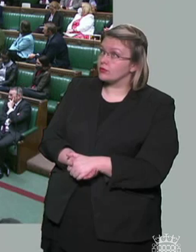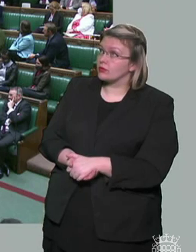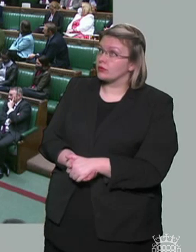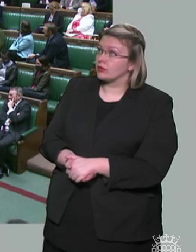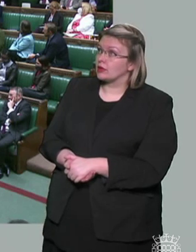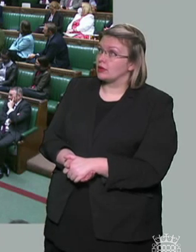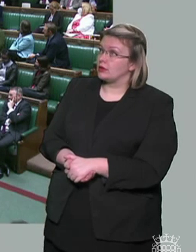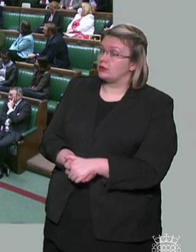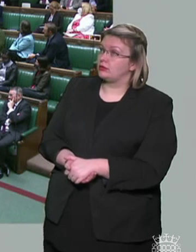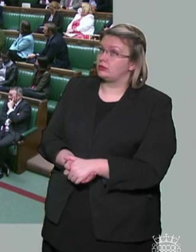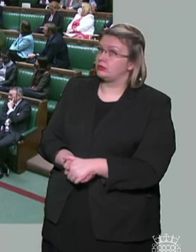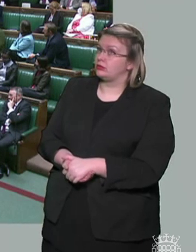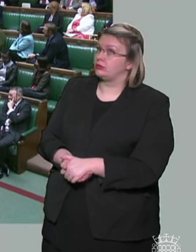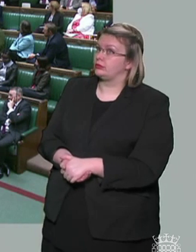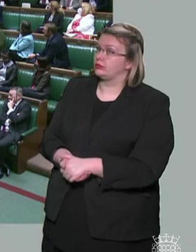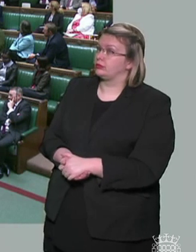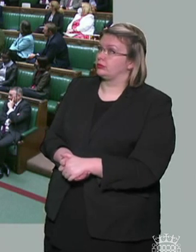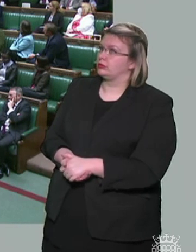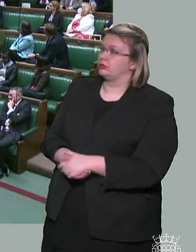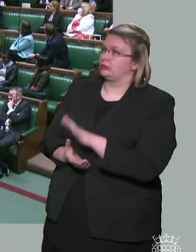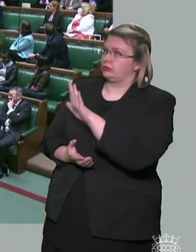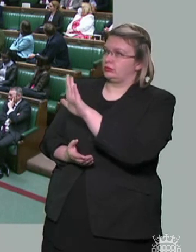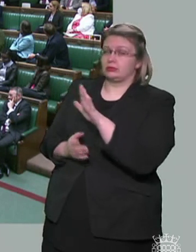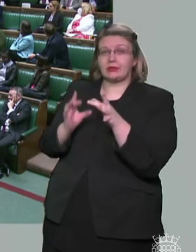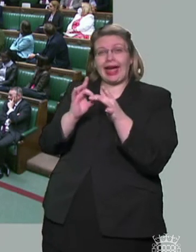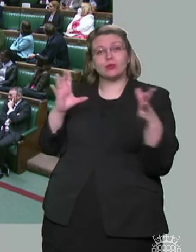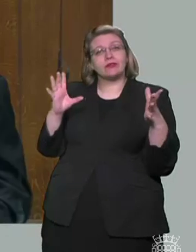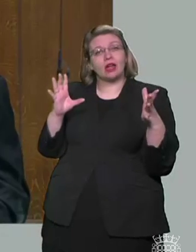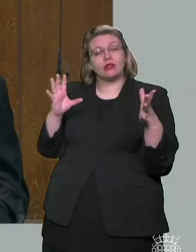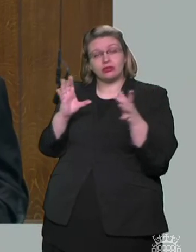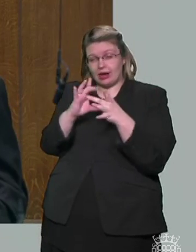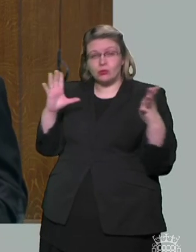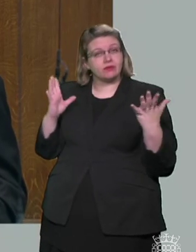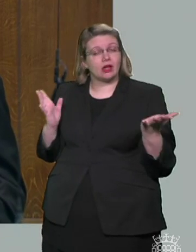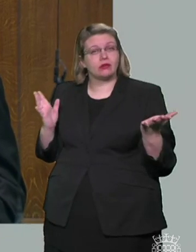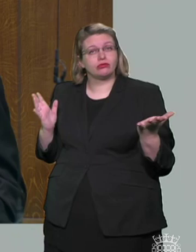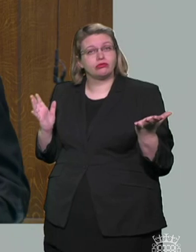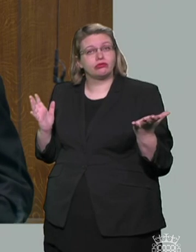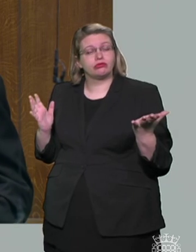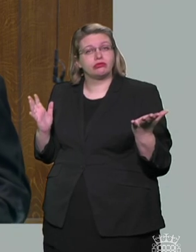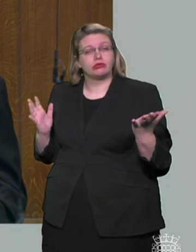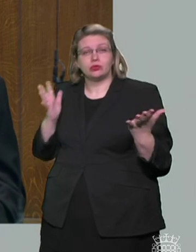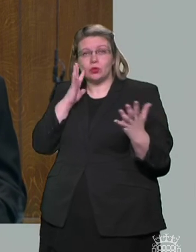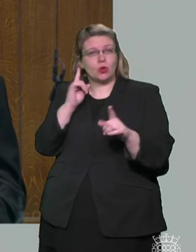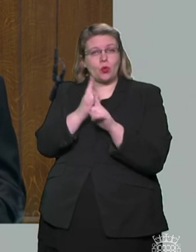The Chancellor is so out of touch, he is contactless.